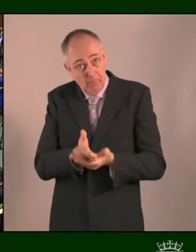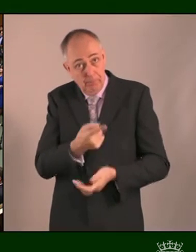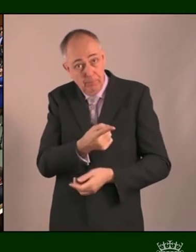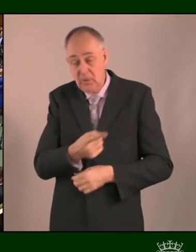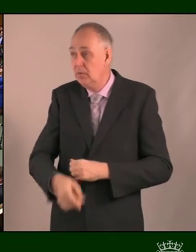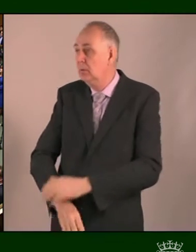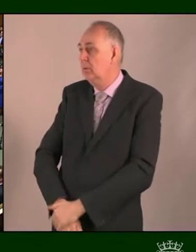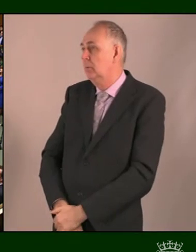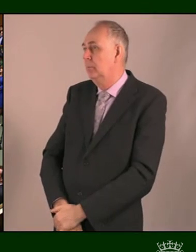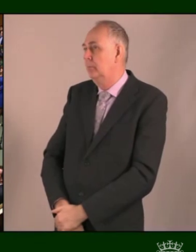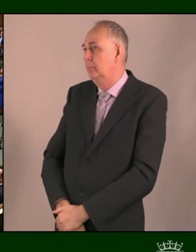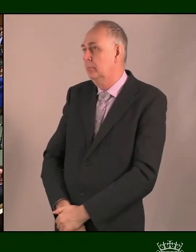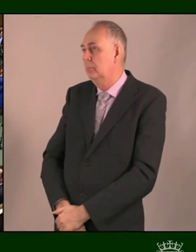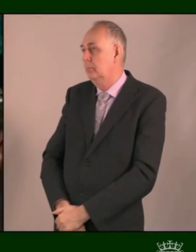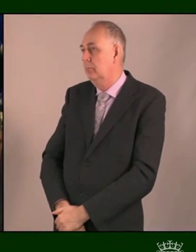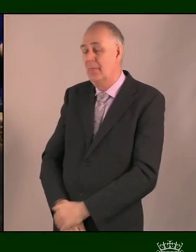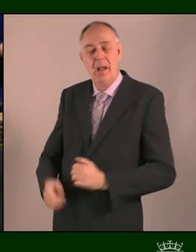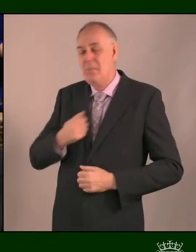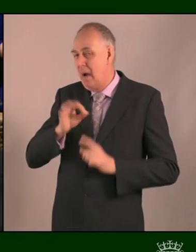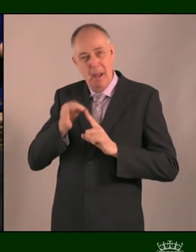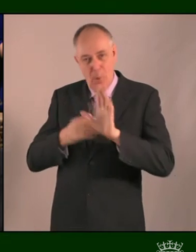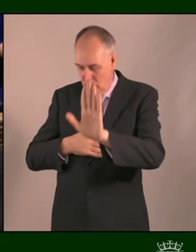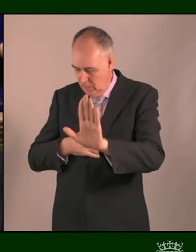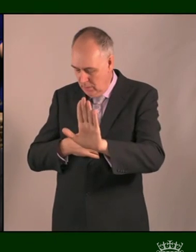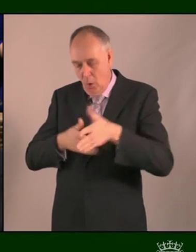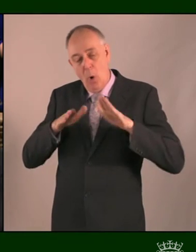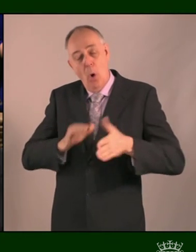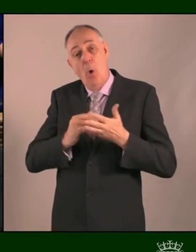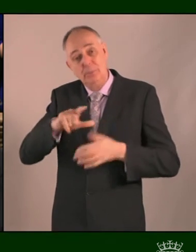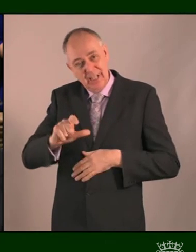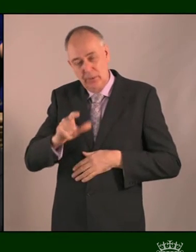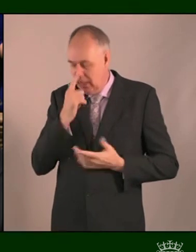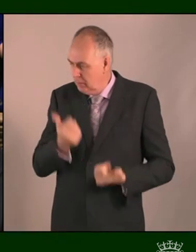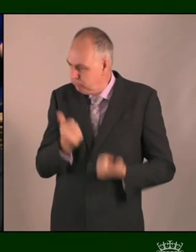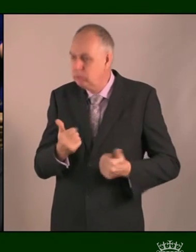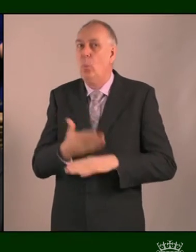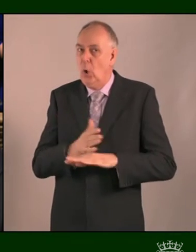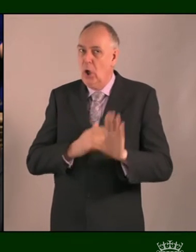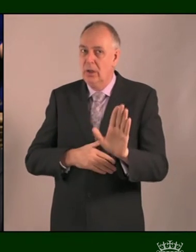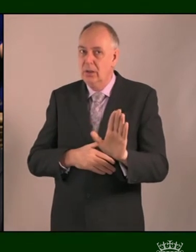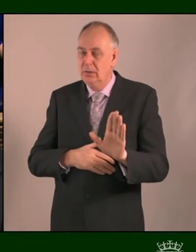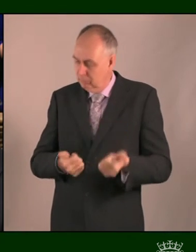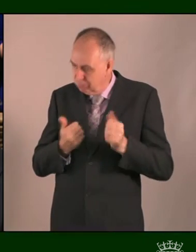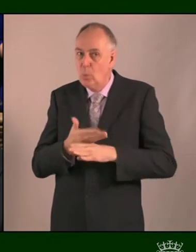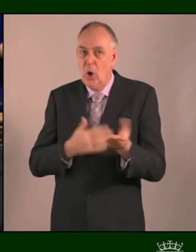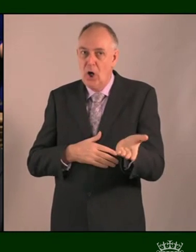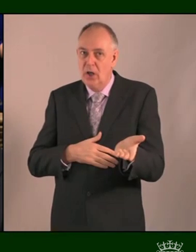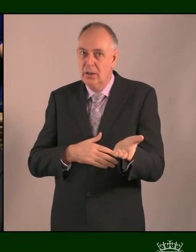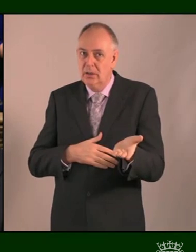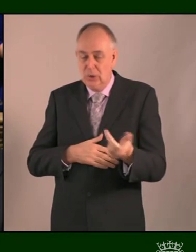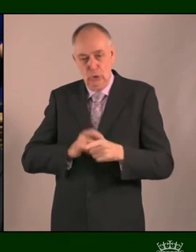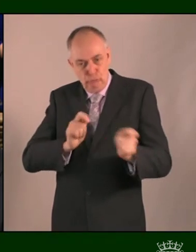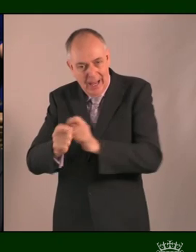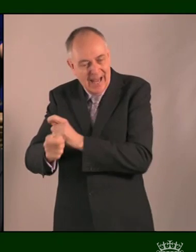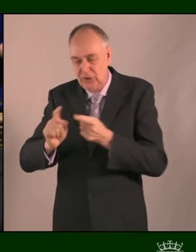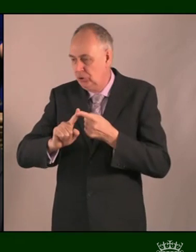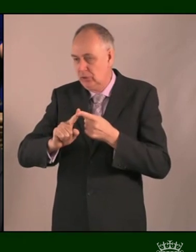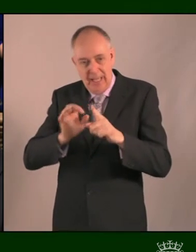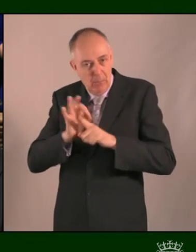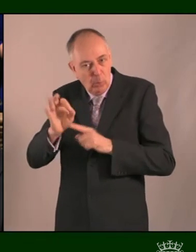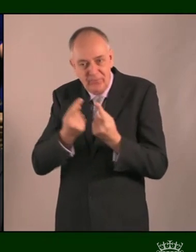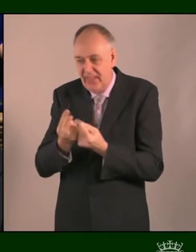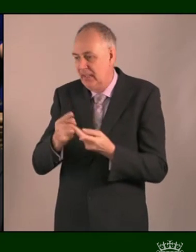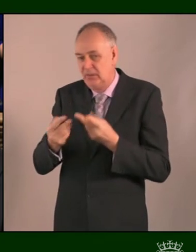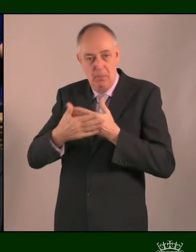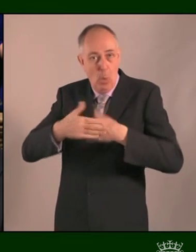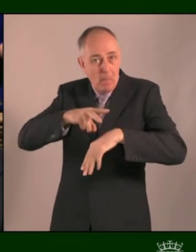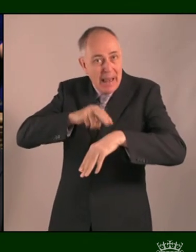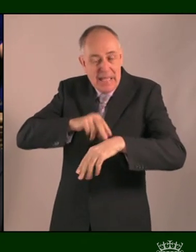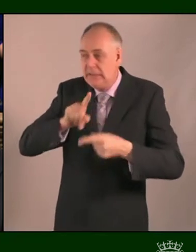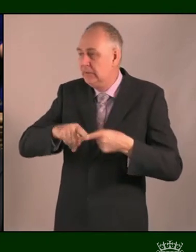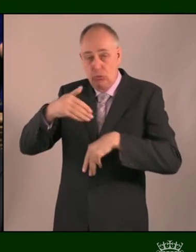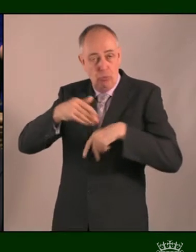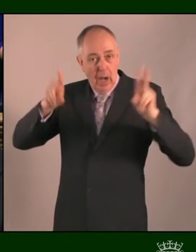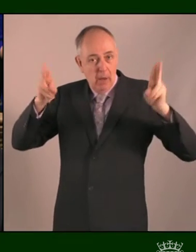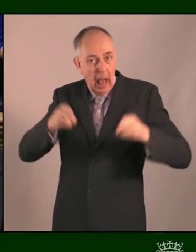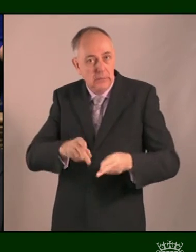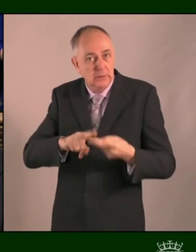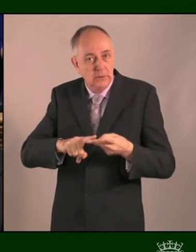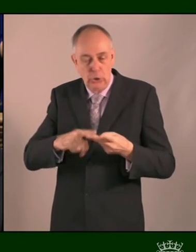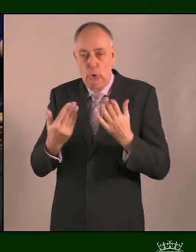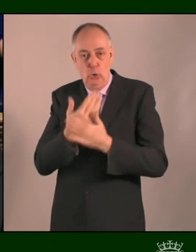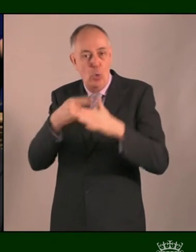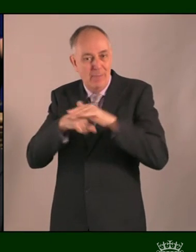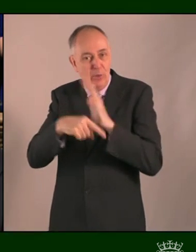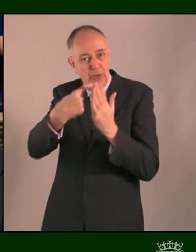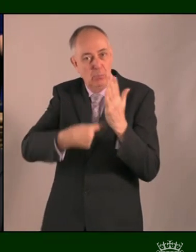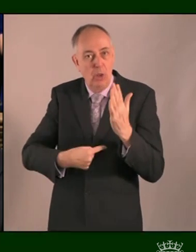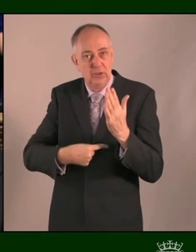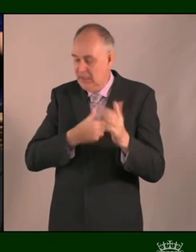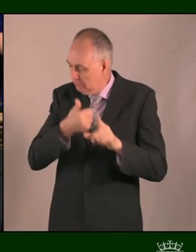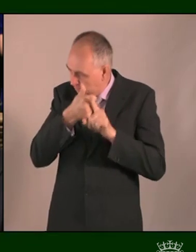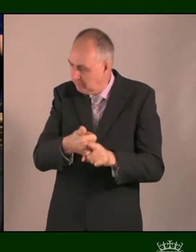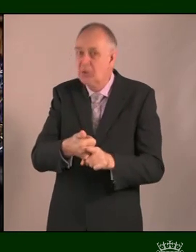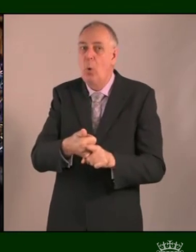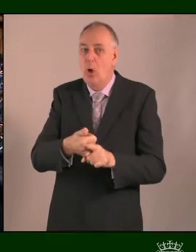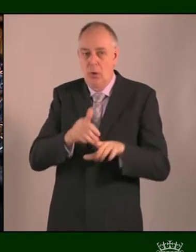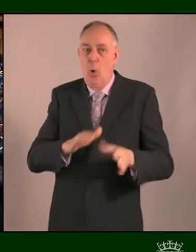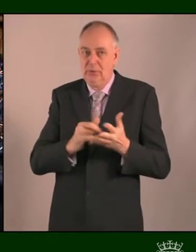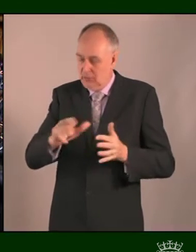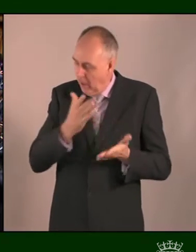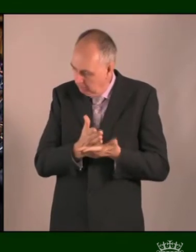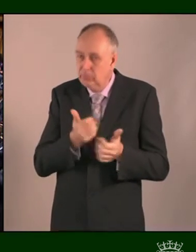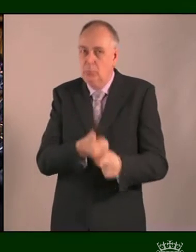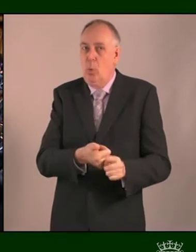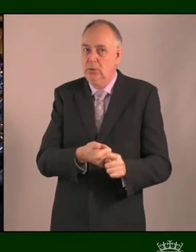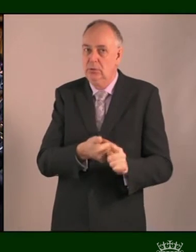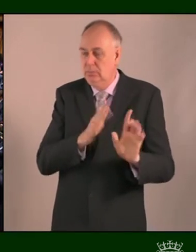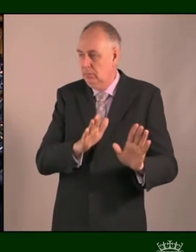I return to the point I made earlier on, which is that the Home Secretary is doing an outstanding job—delivering change, putting police out on the streets, cutting crime and delivering a new immigration system—and I am sticking by her.